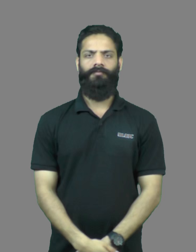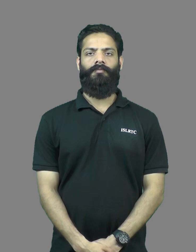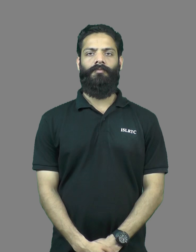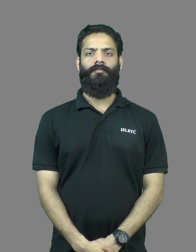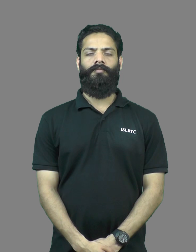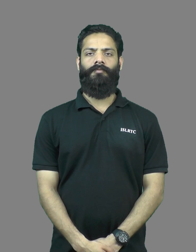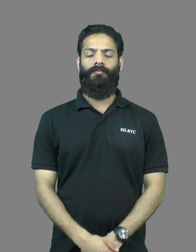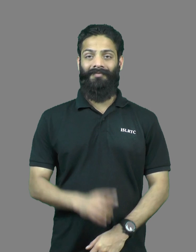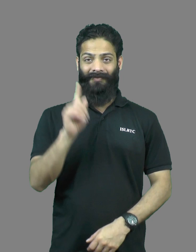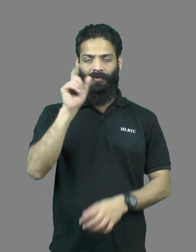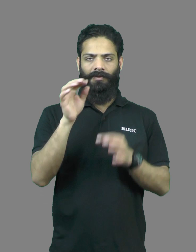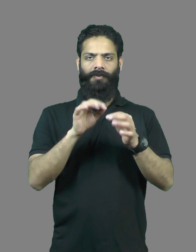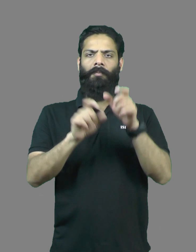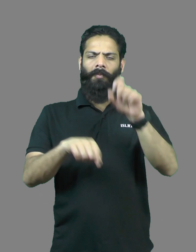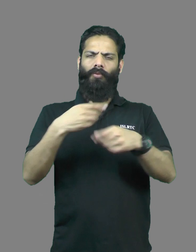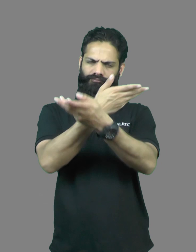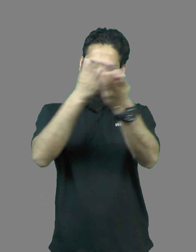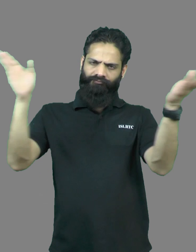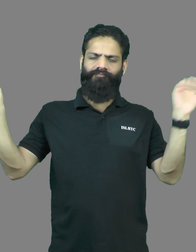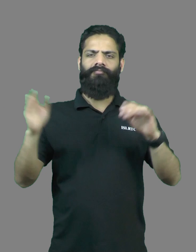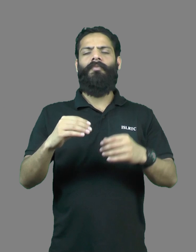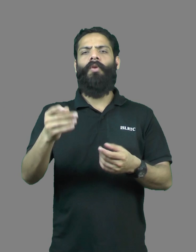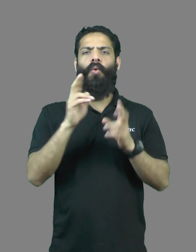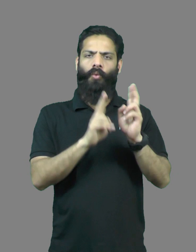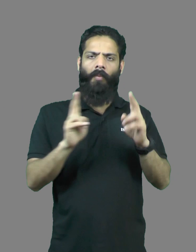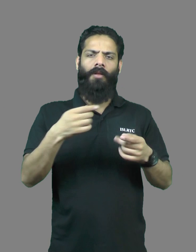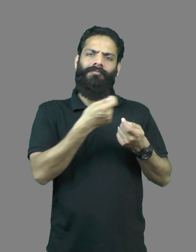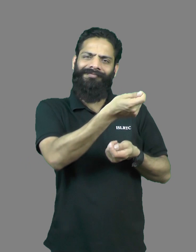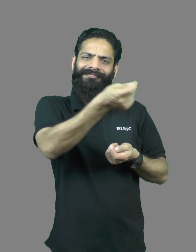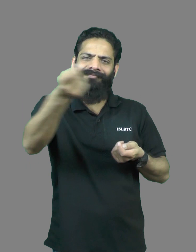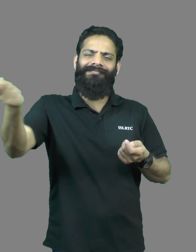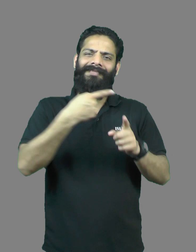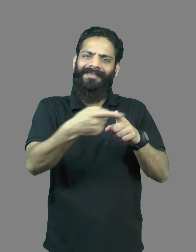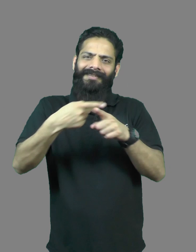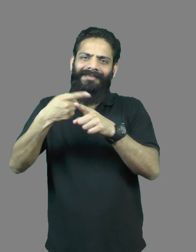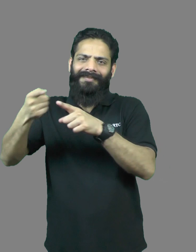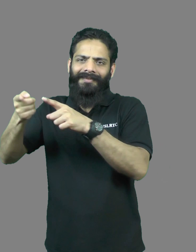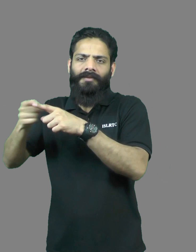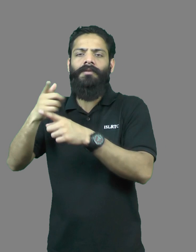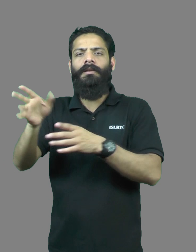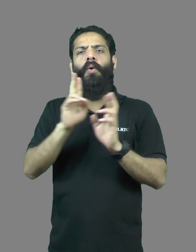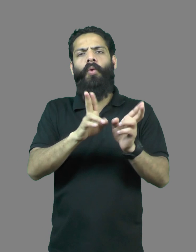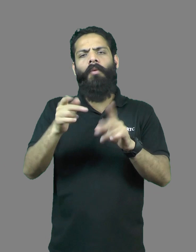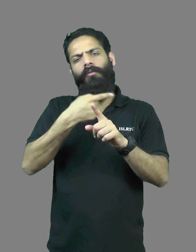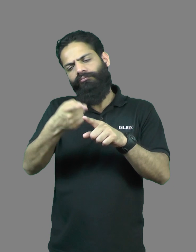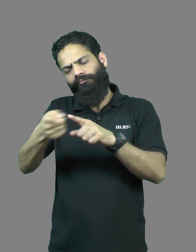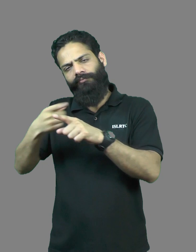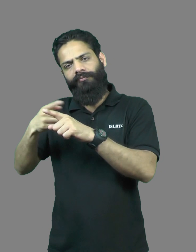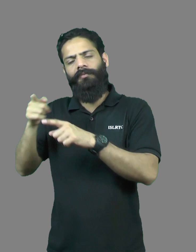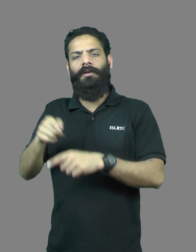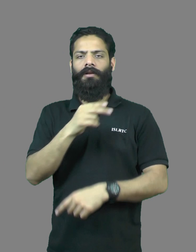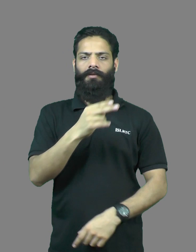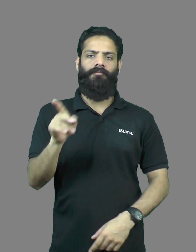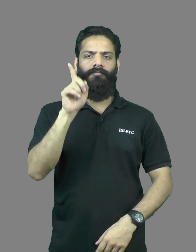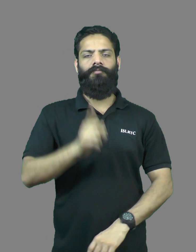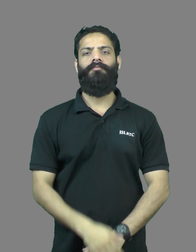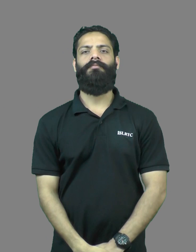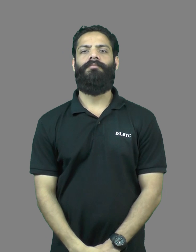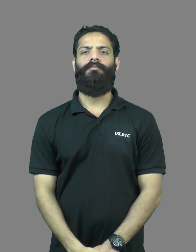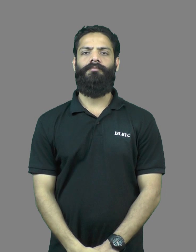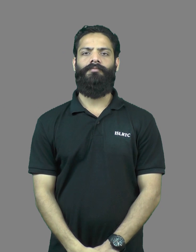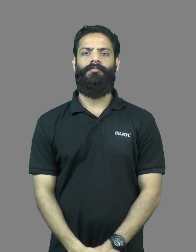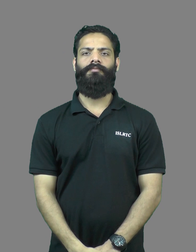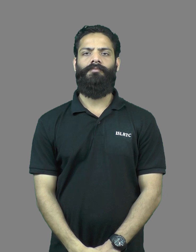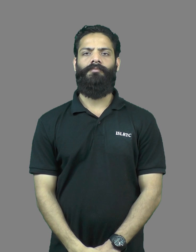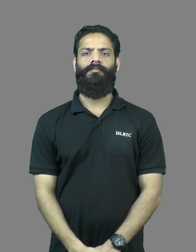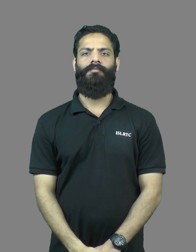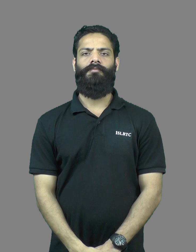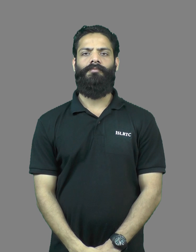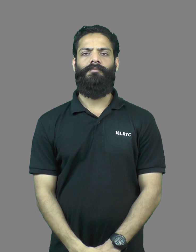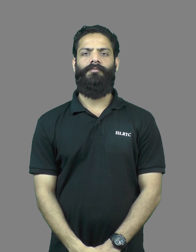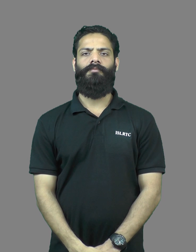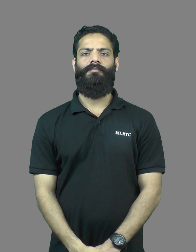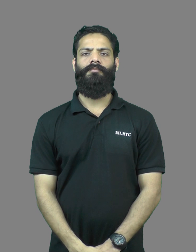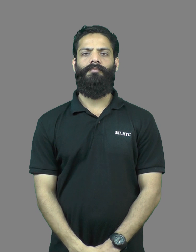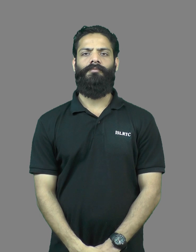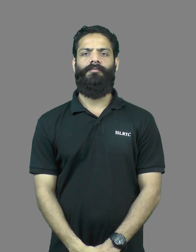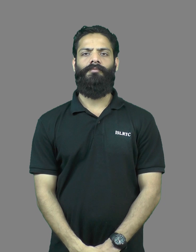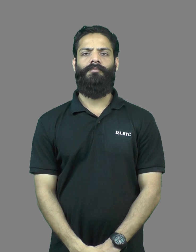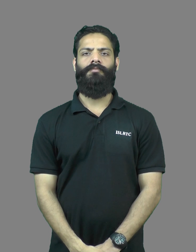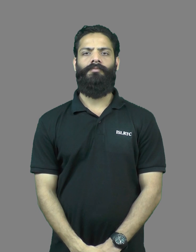Consumer Expenditure